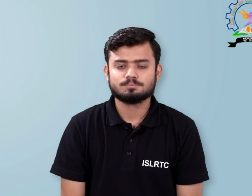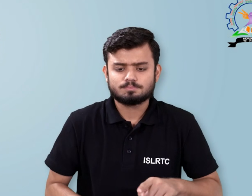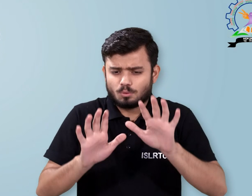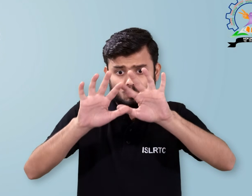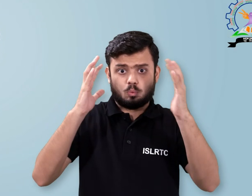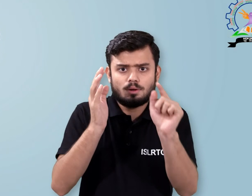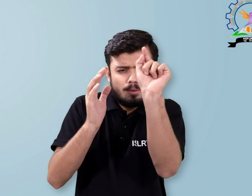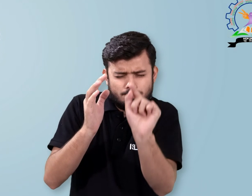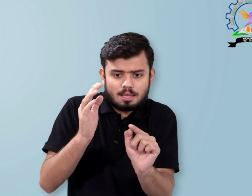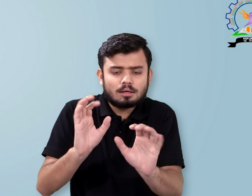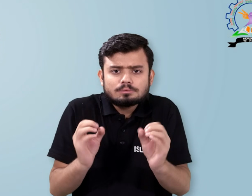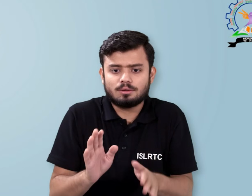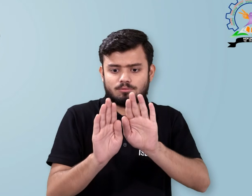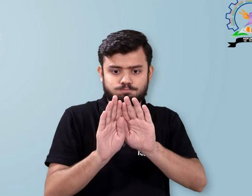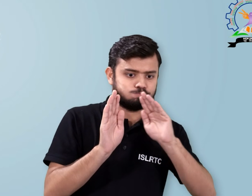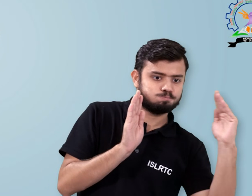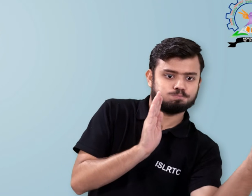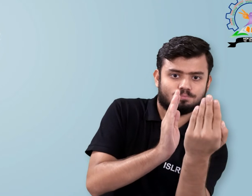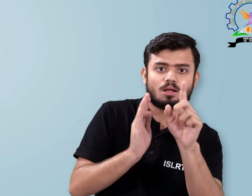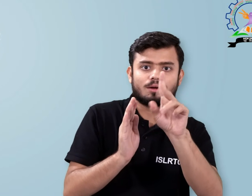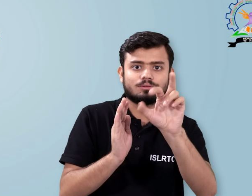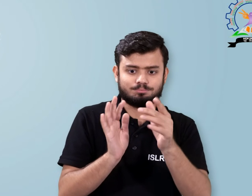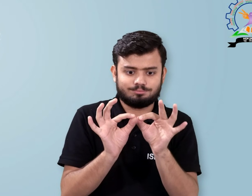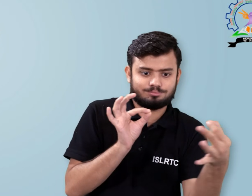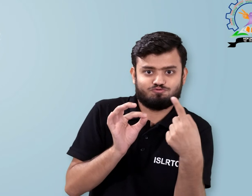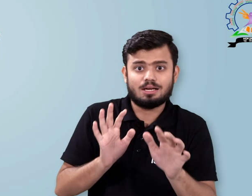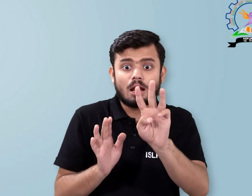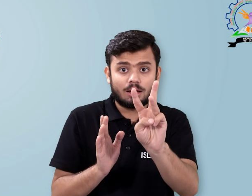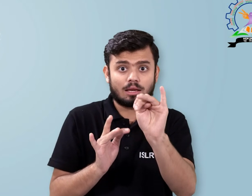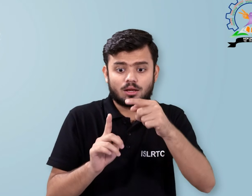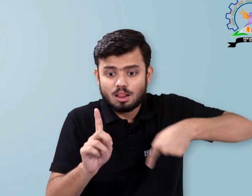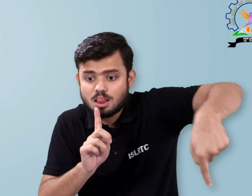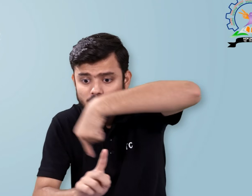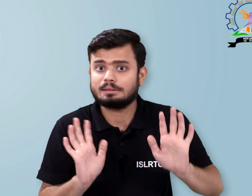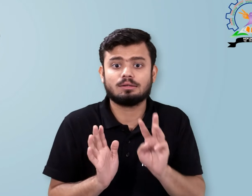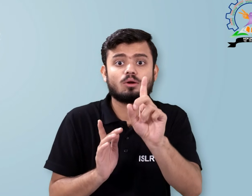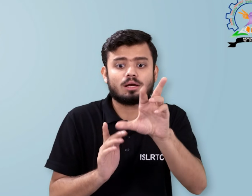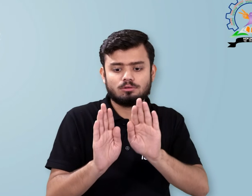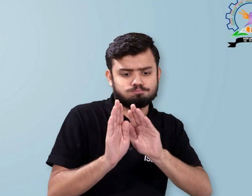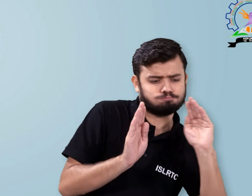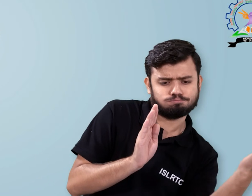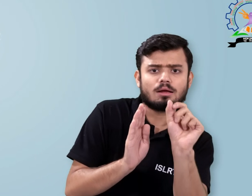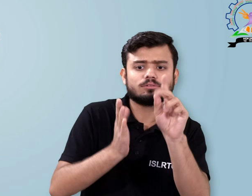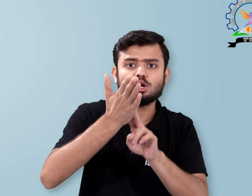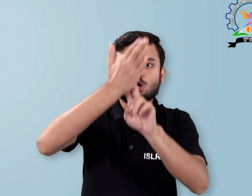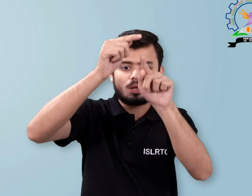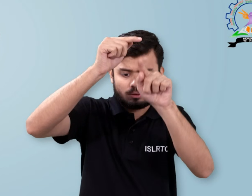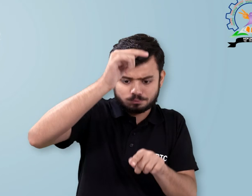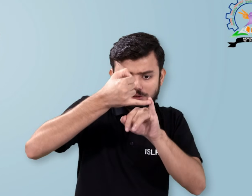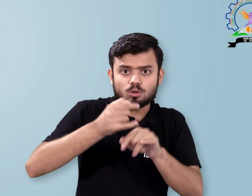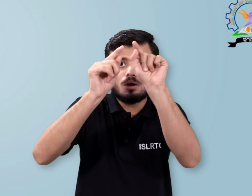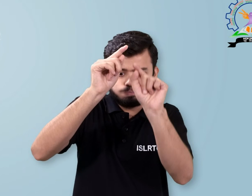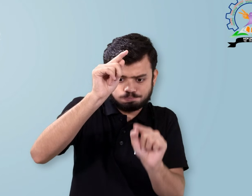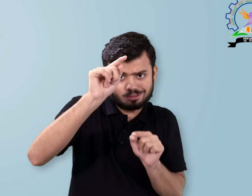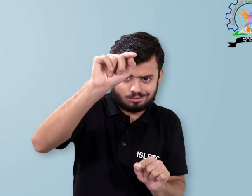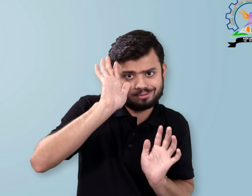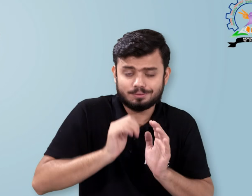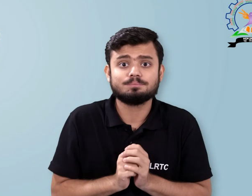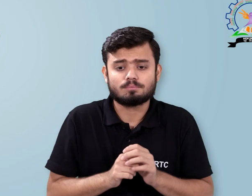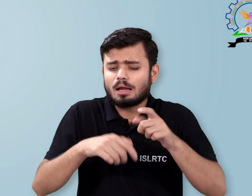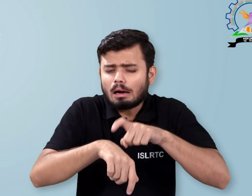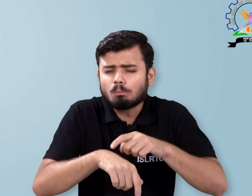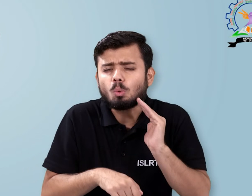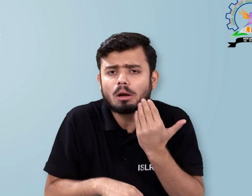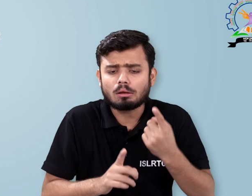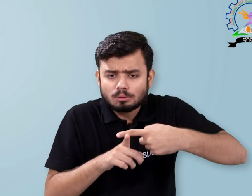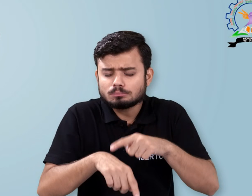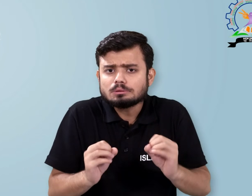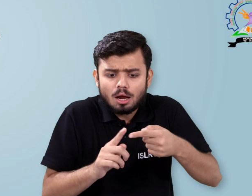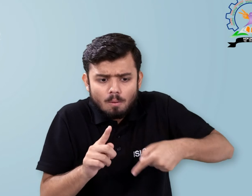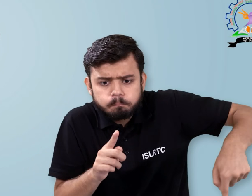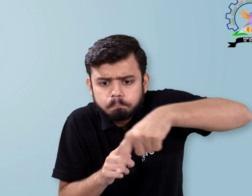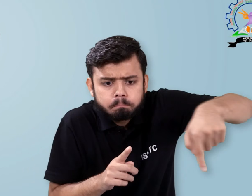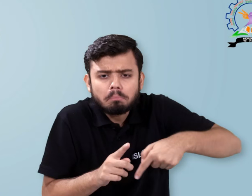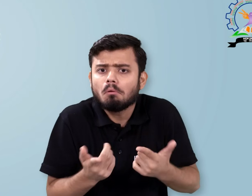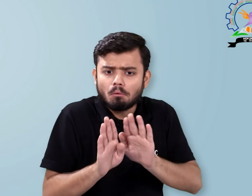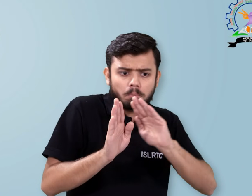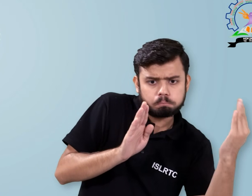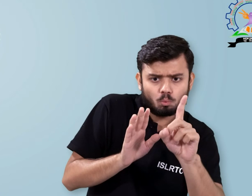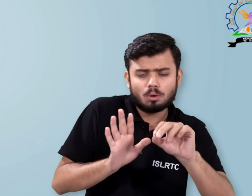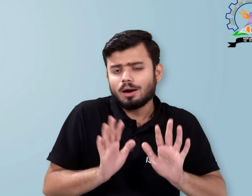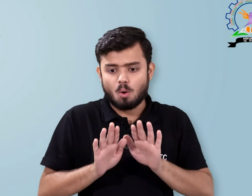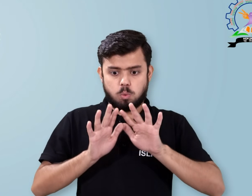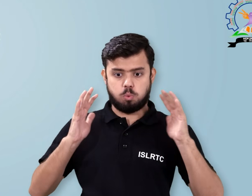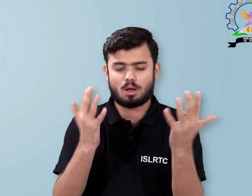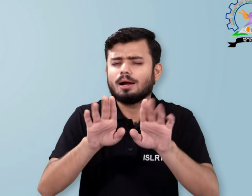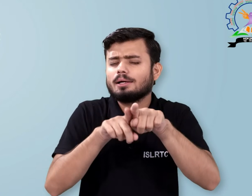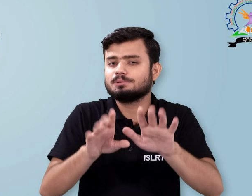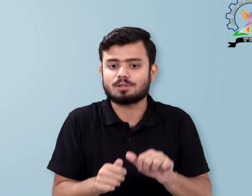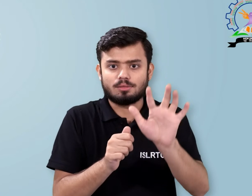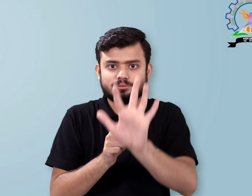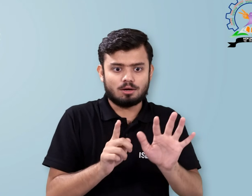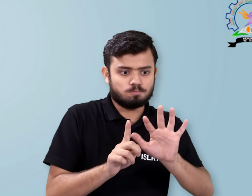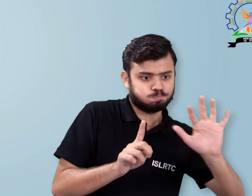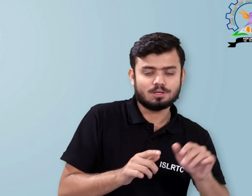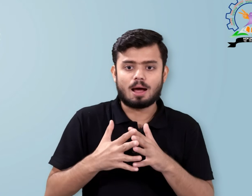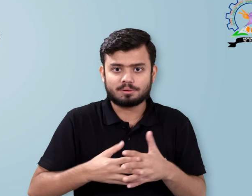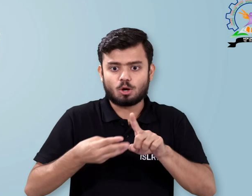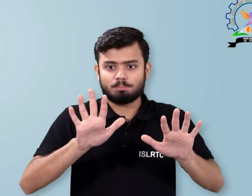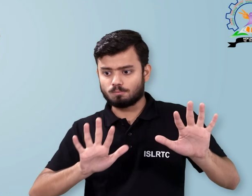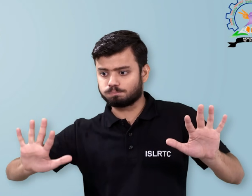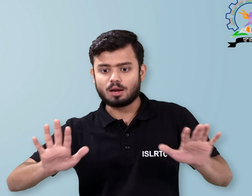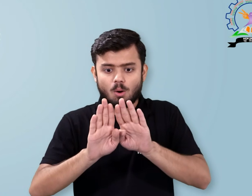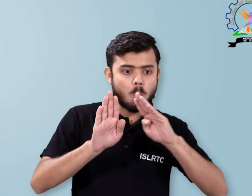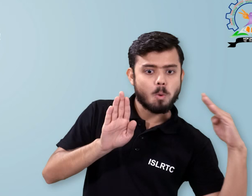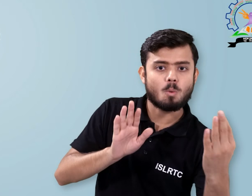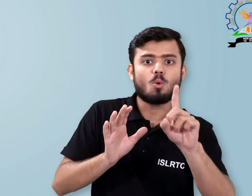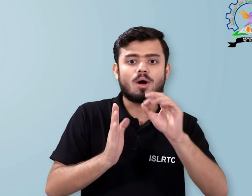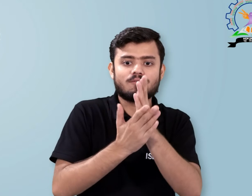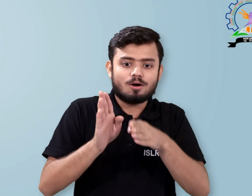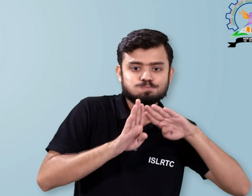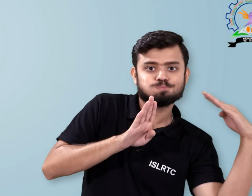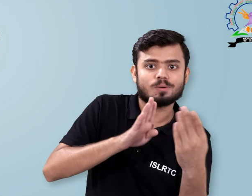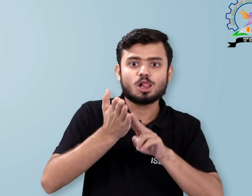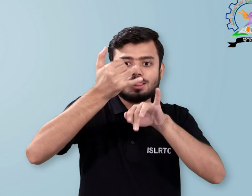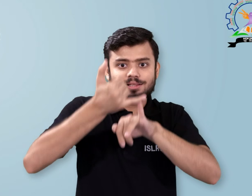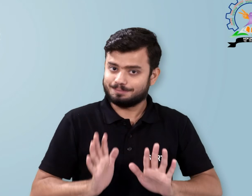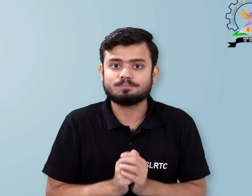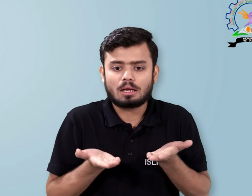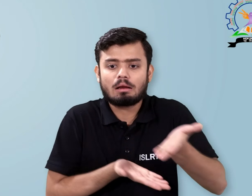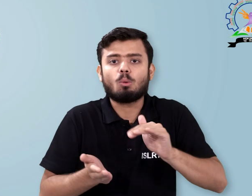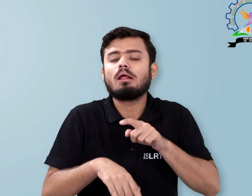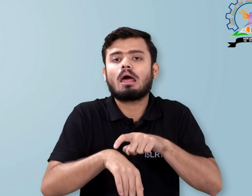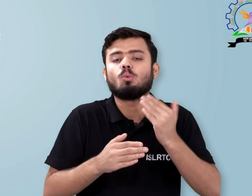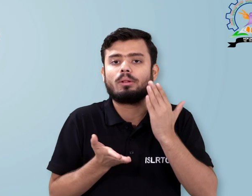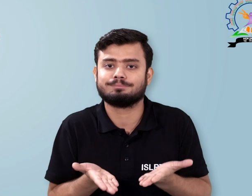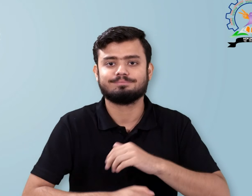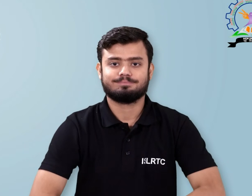An imaginary line on the Earth's surface located at about 180° longitude, where, by convention, one calendar day is added or subtracted when crossed.